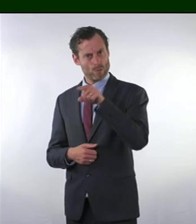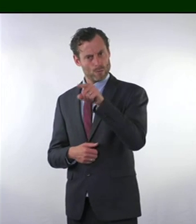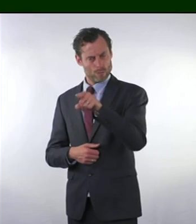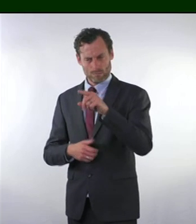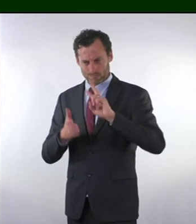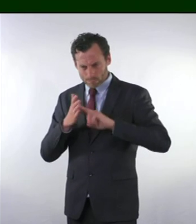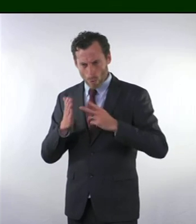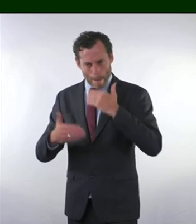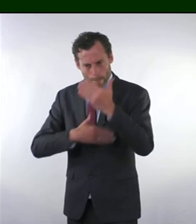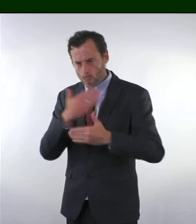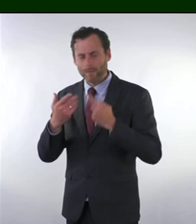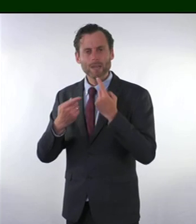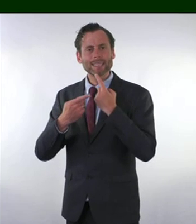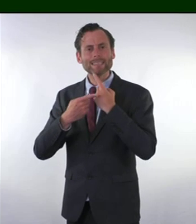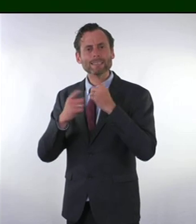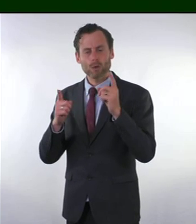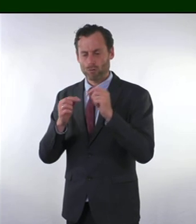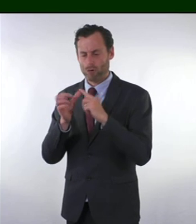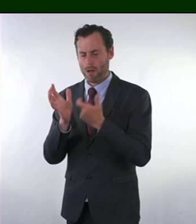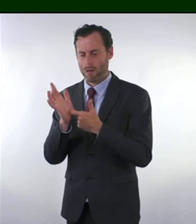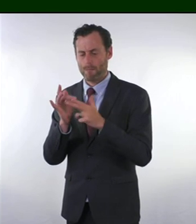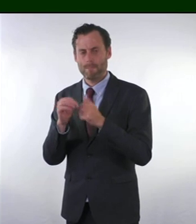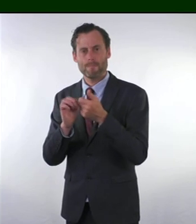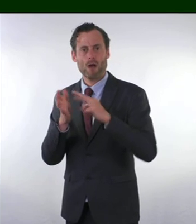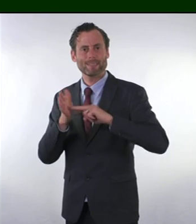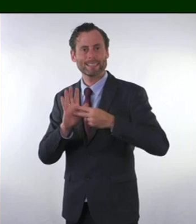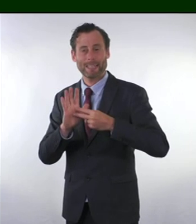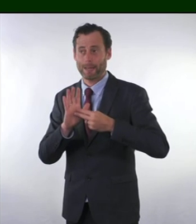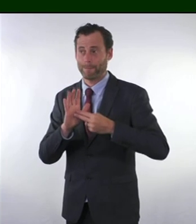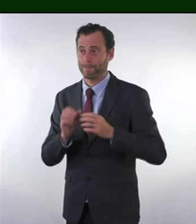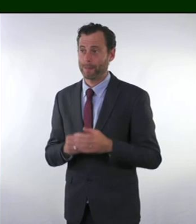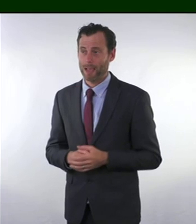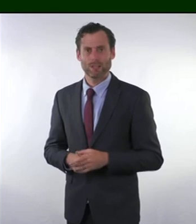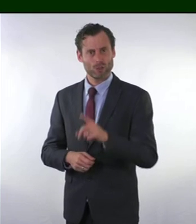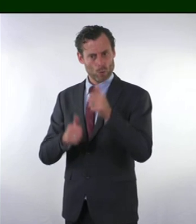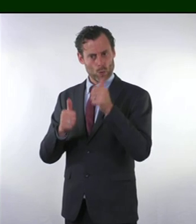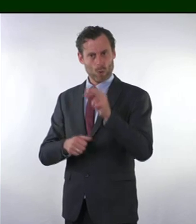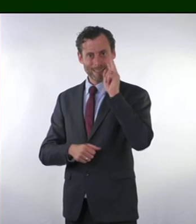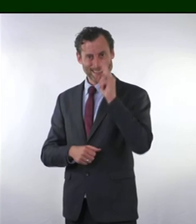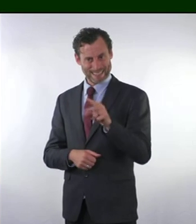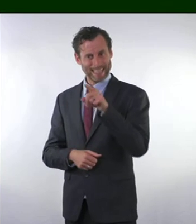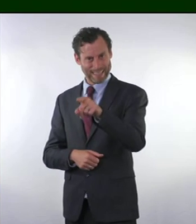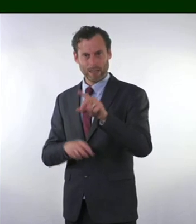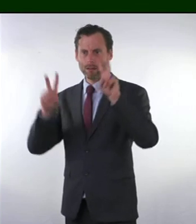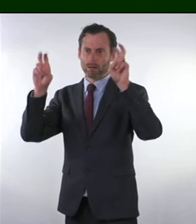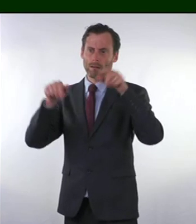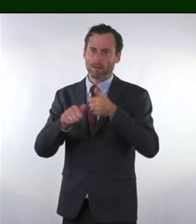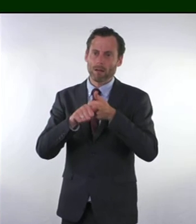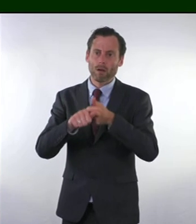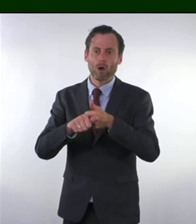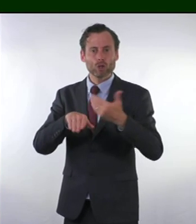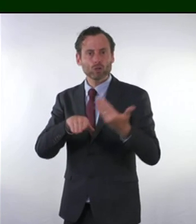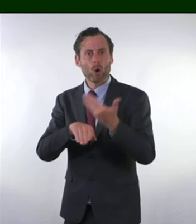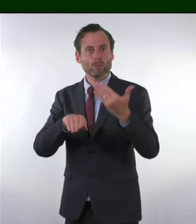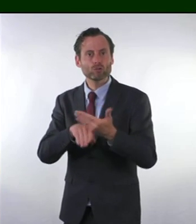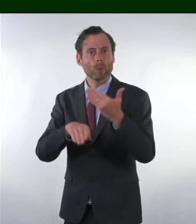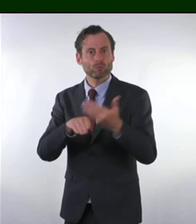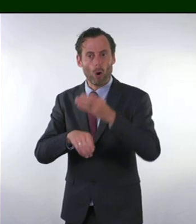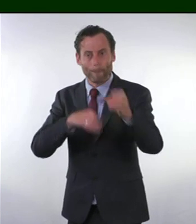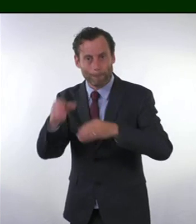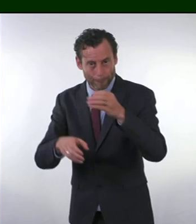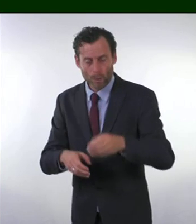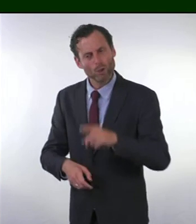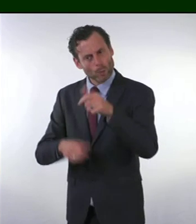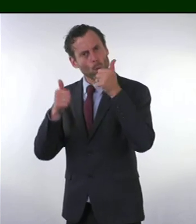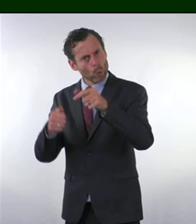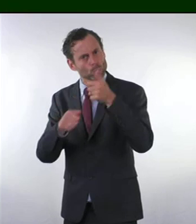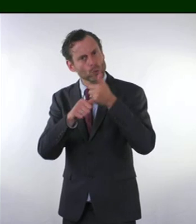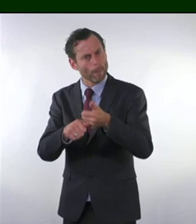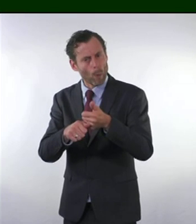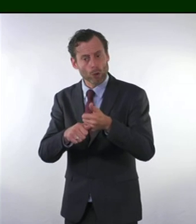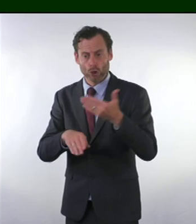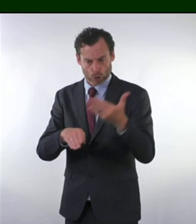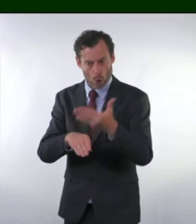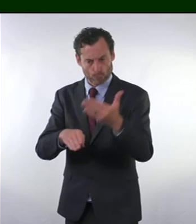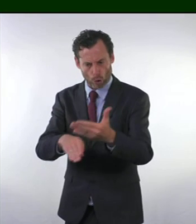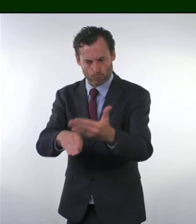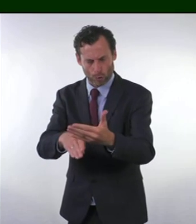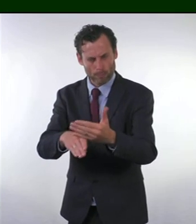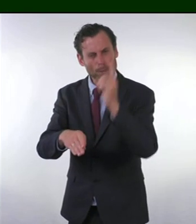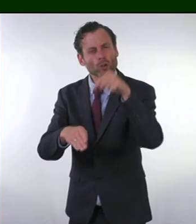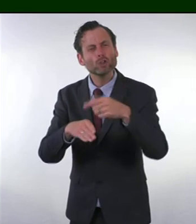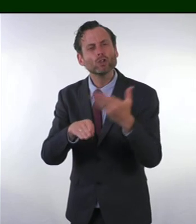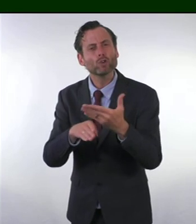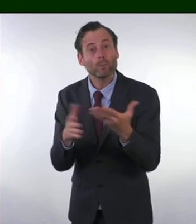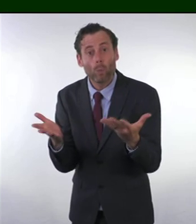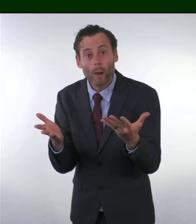It was also good to hear him belatedly adopting the policy of jobs, jobs, jobs, but does he mean jobs in the UK, or in France, Poland, Germany, Korea and China?